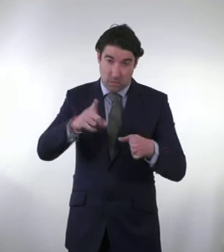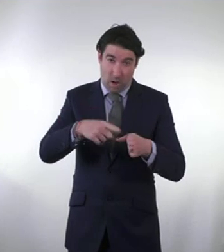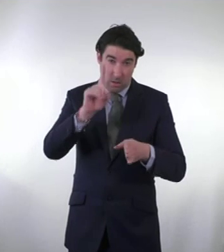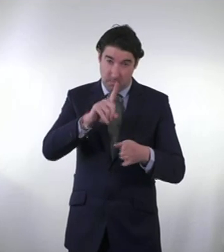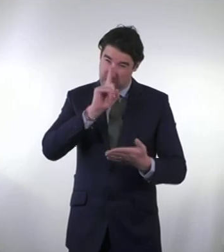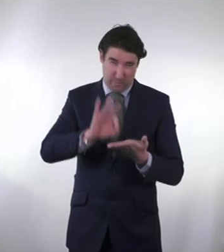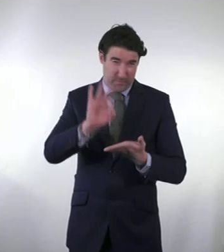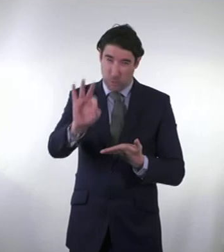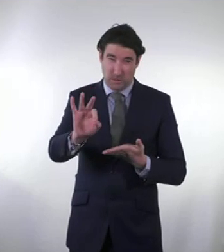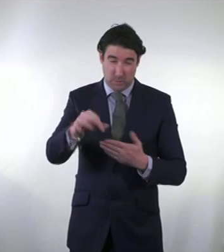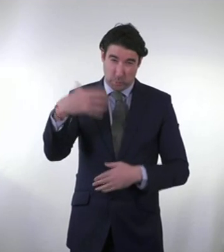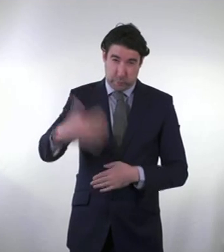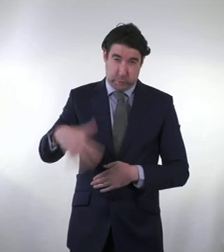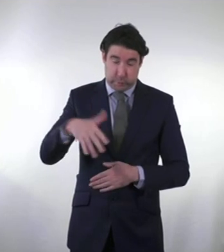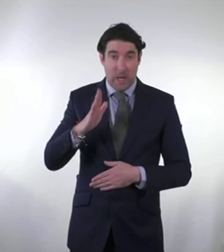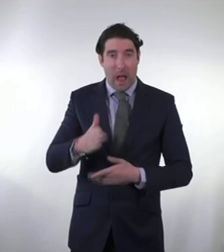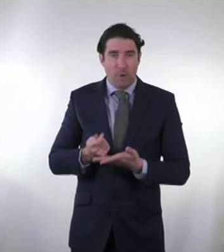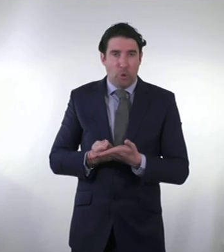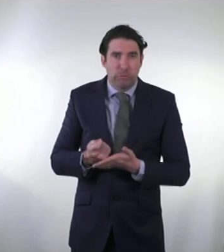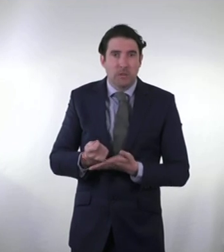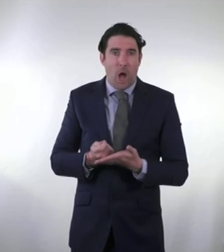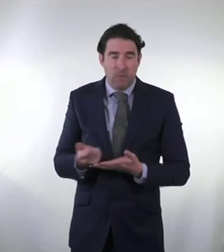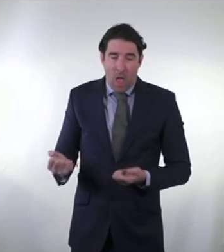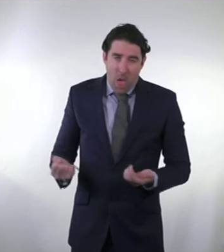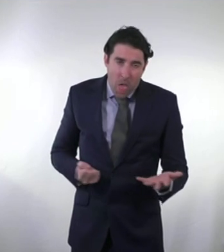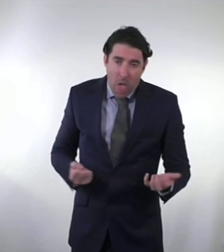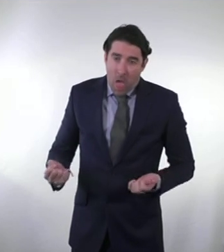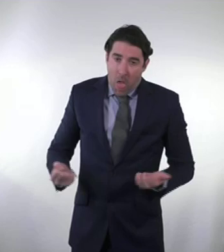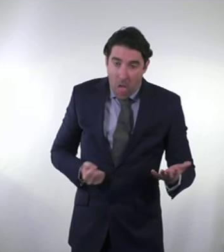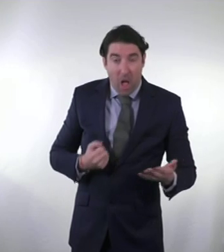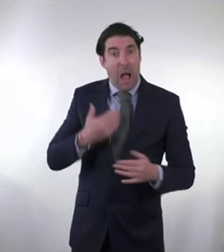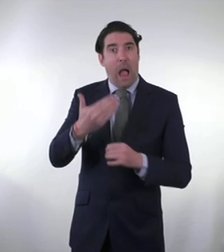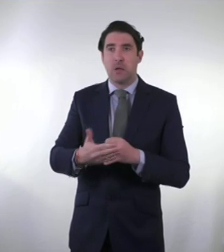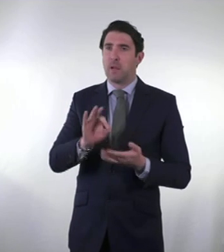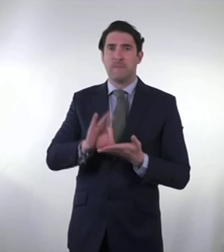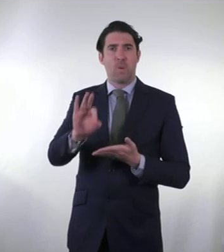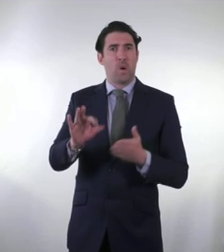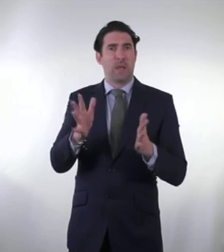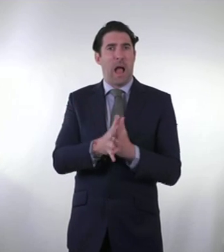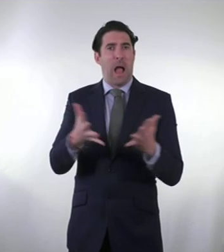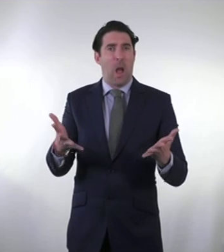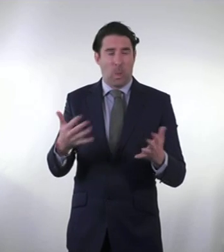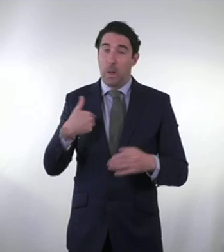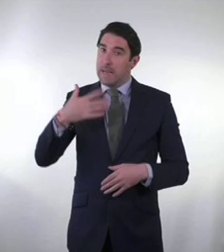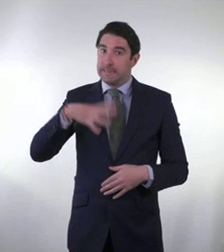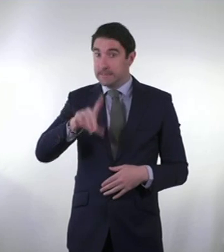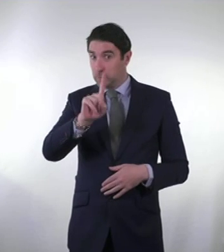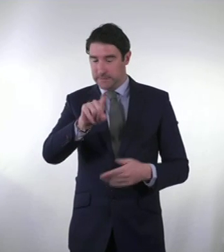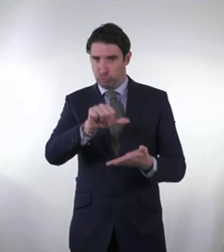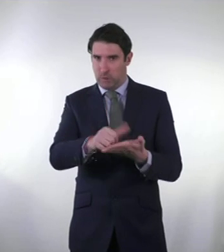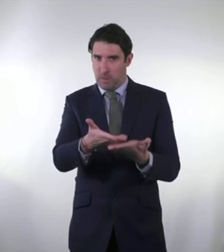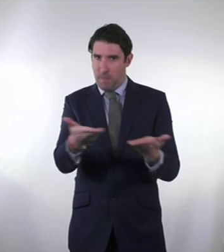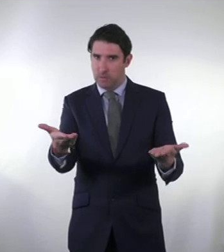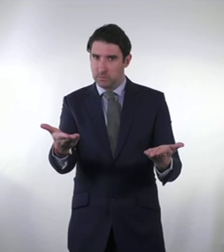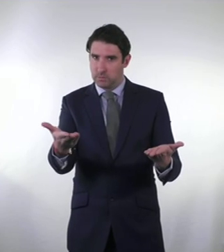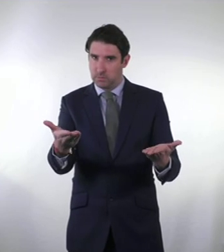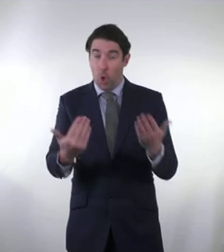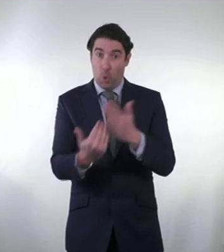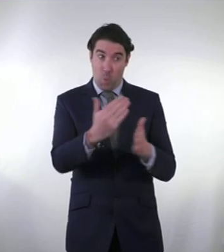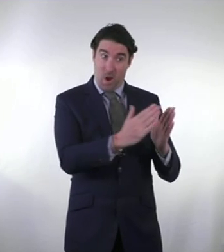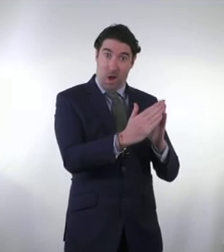That is what we want to do, but we think we can do it in such a way as to avoid desecrating our beautiful countryside and our green belt.